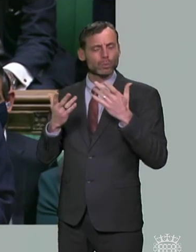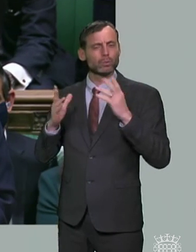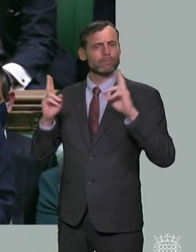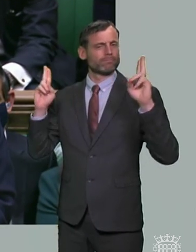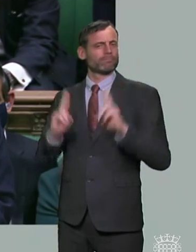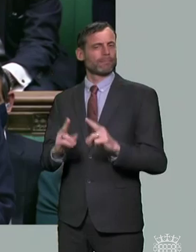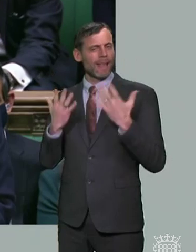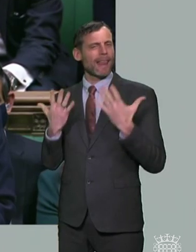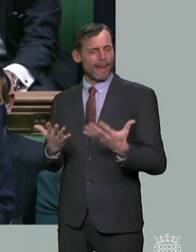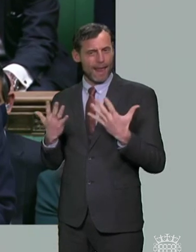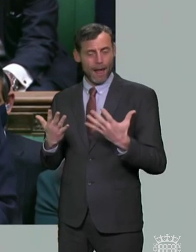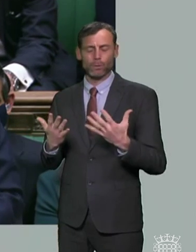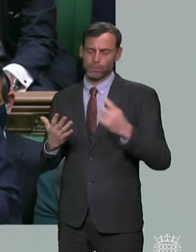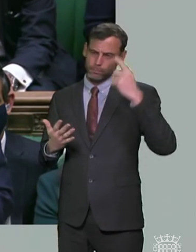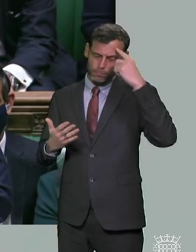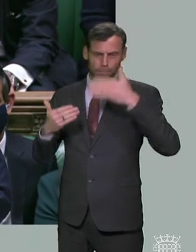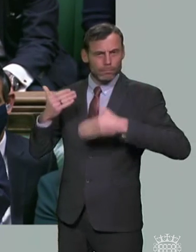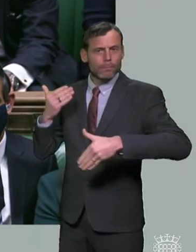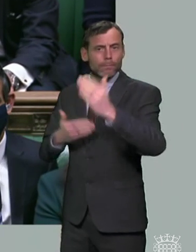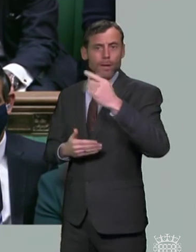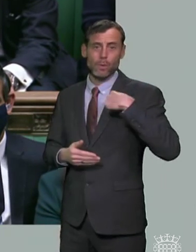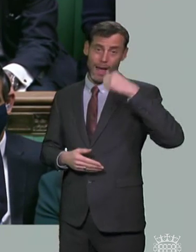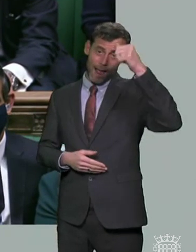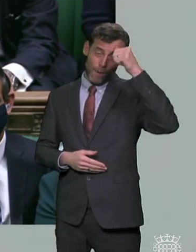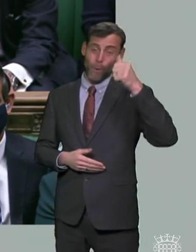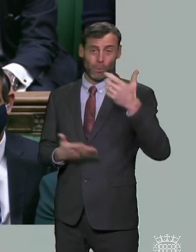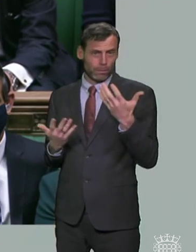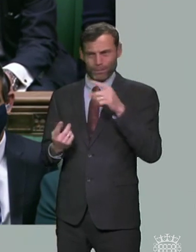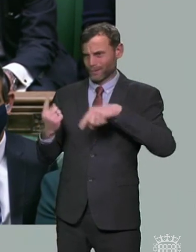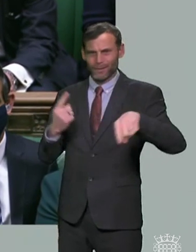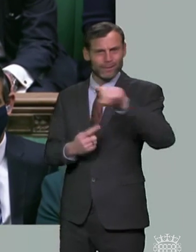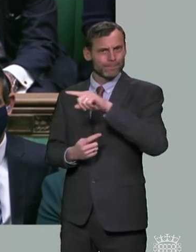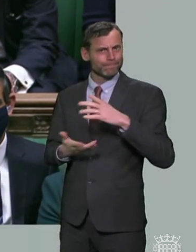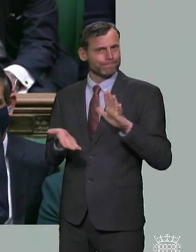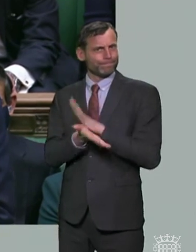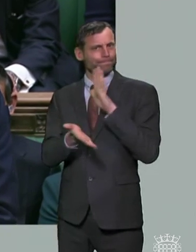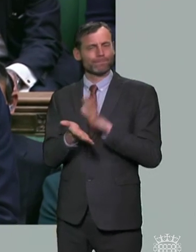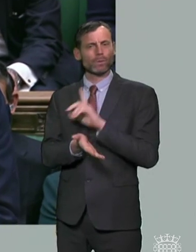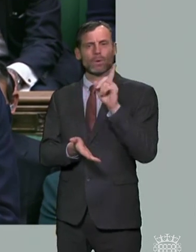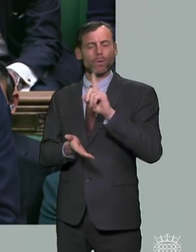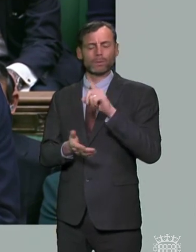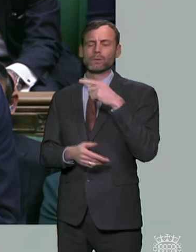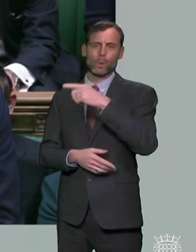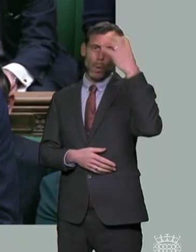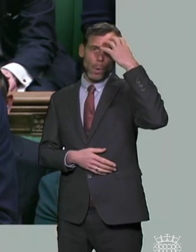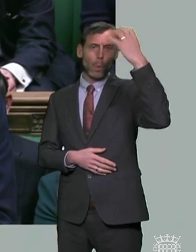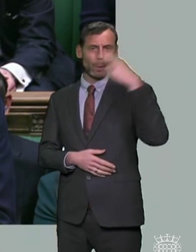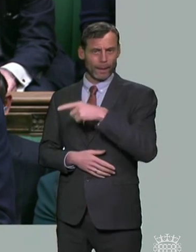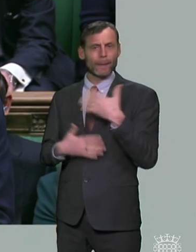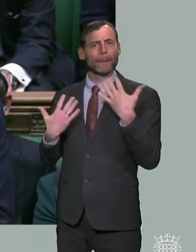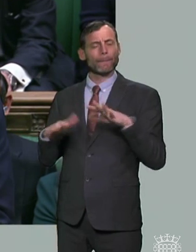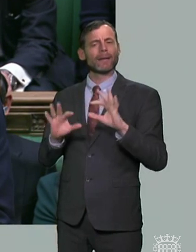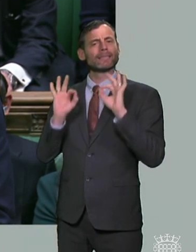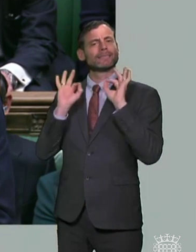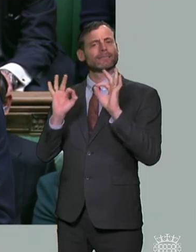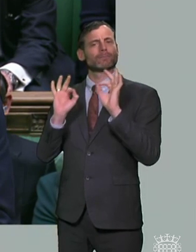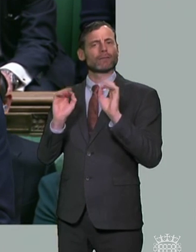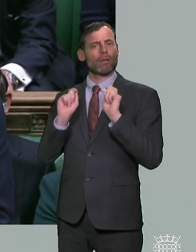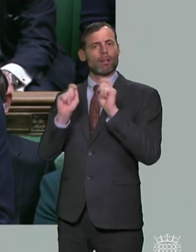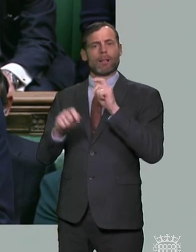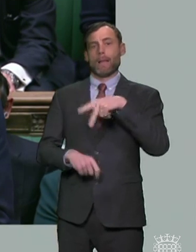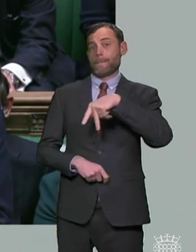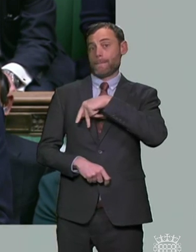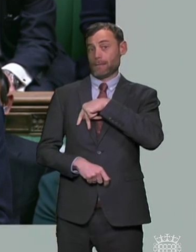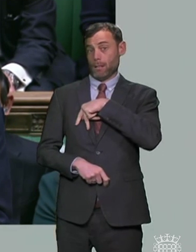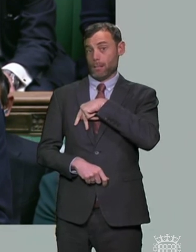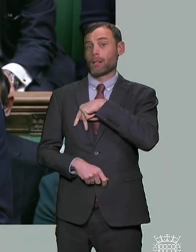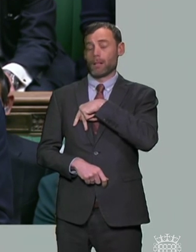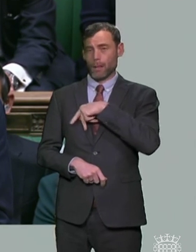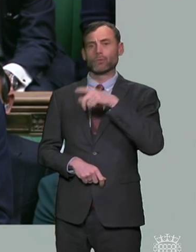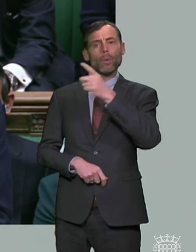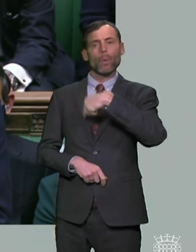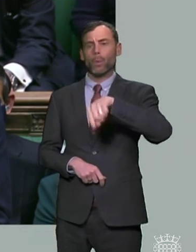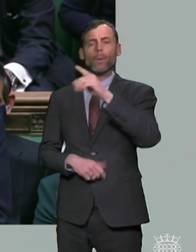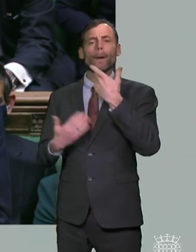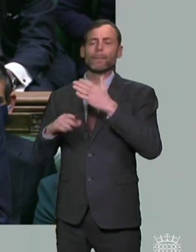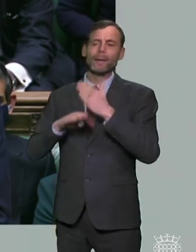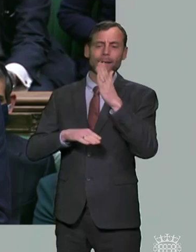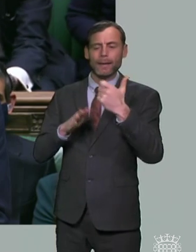I know that the whole House will be delighted that Her Majesty the Queen has given permission for a special medal to be awarded to all those who were deployed to Kabul.